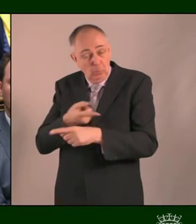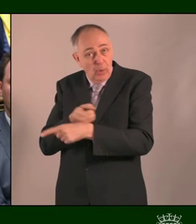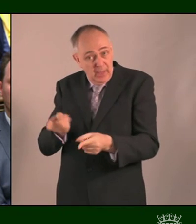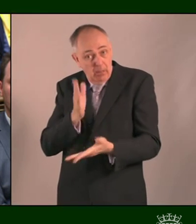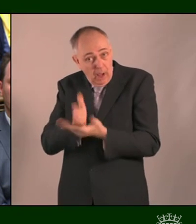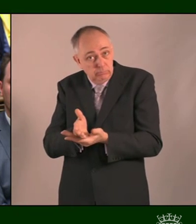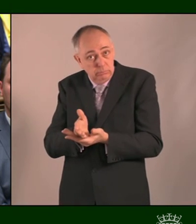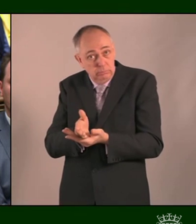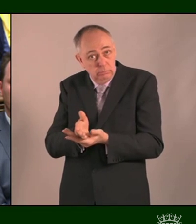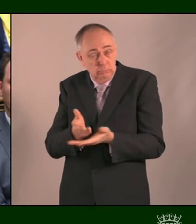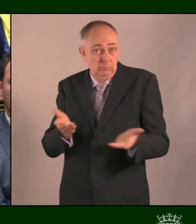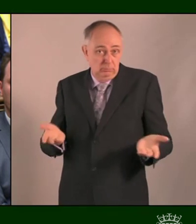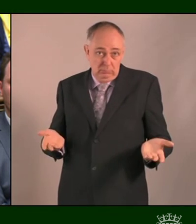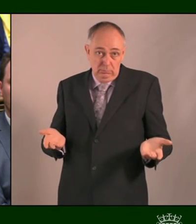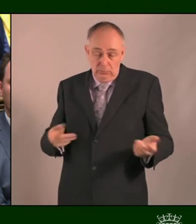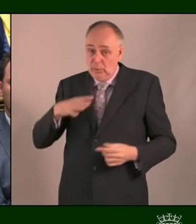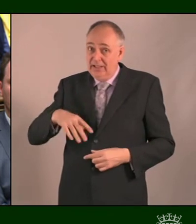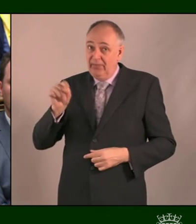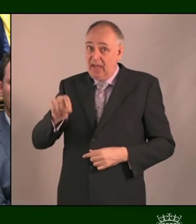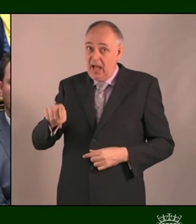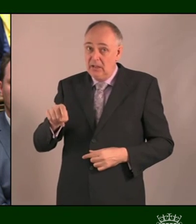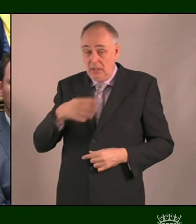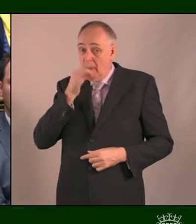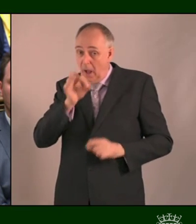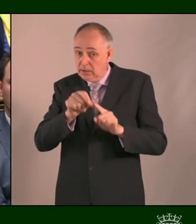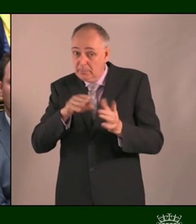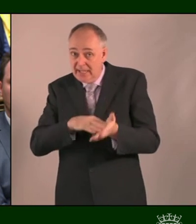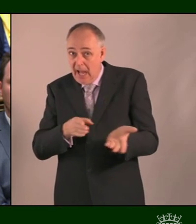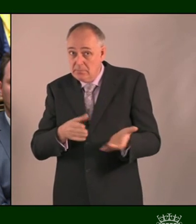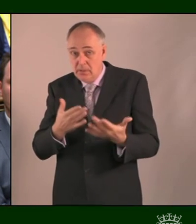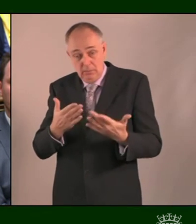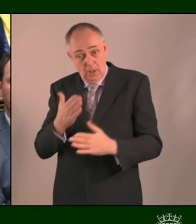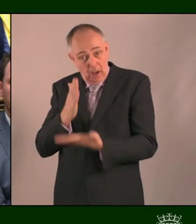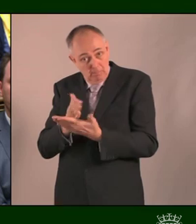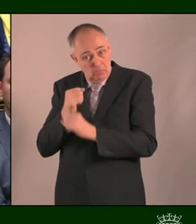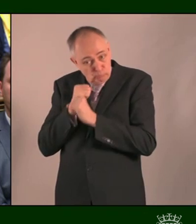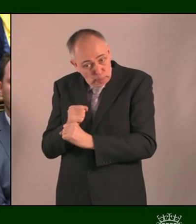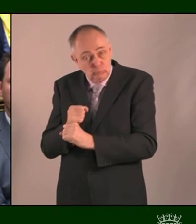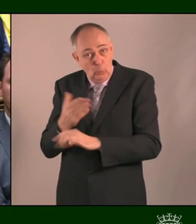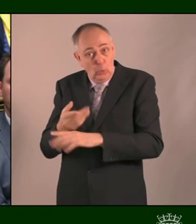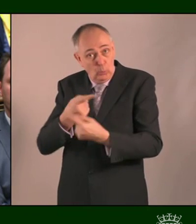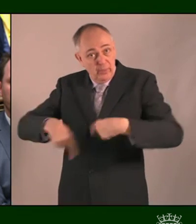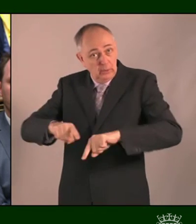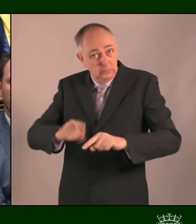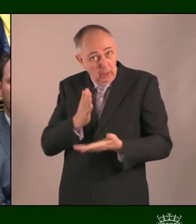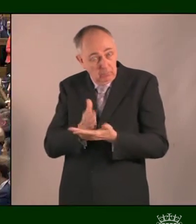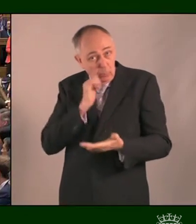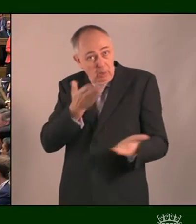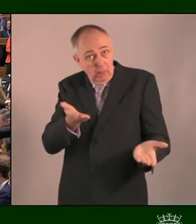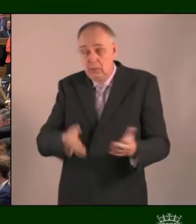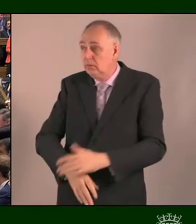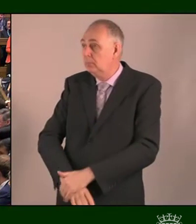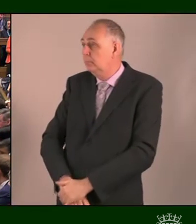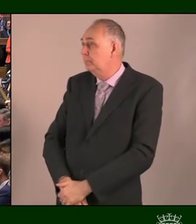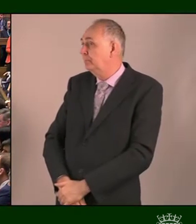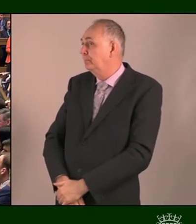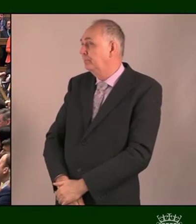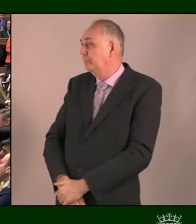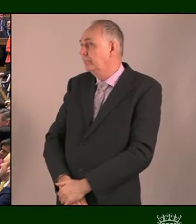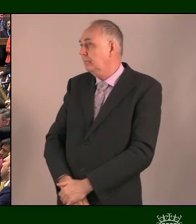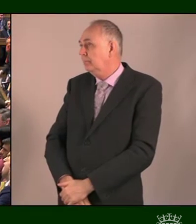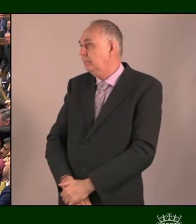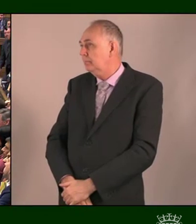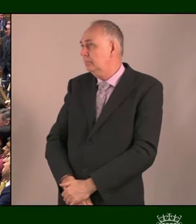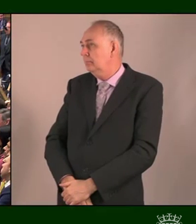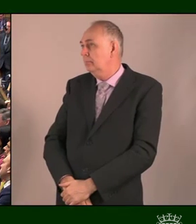That is the leadership that is required. I ask if the Prime Minister will commit himself to working constructively with us all to that end.